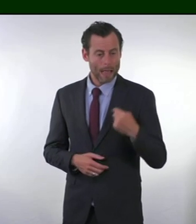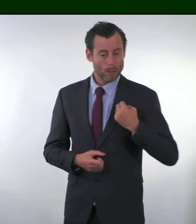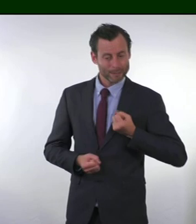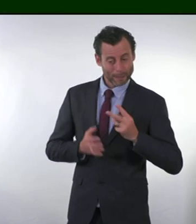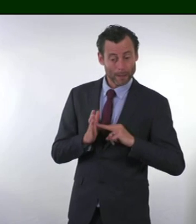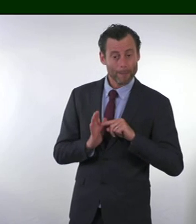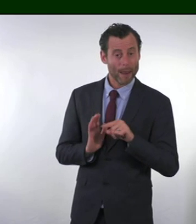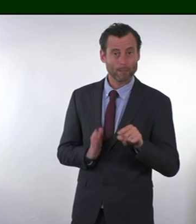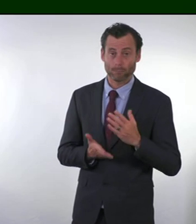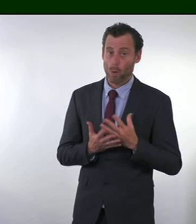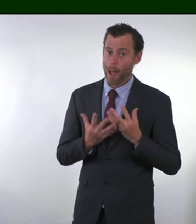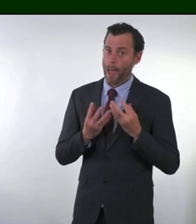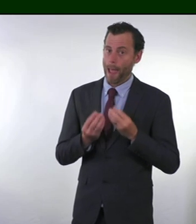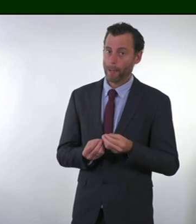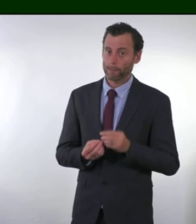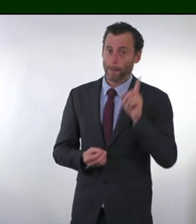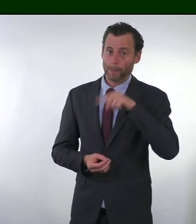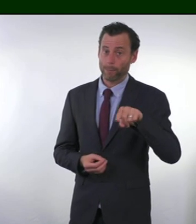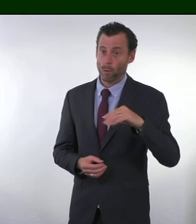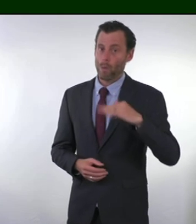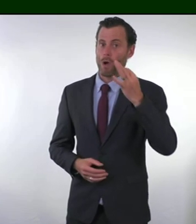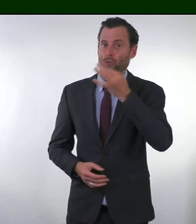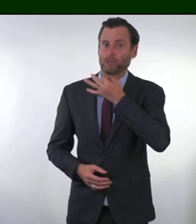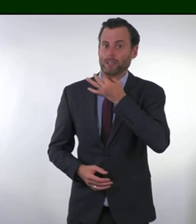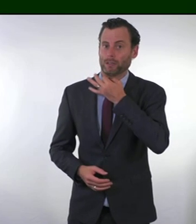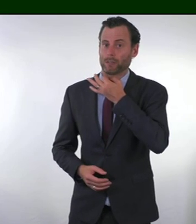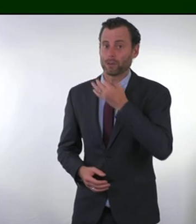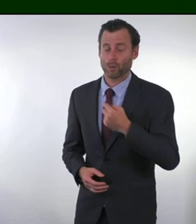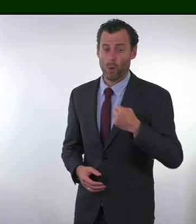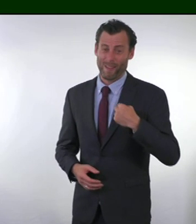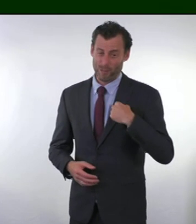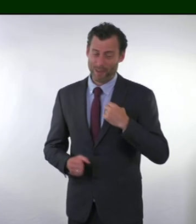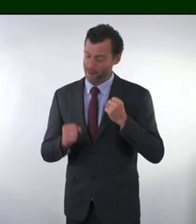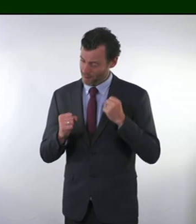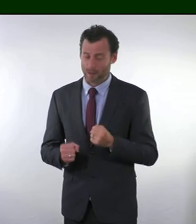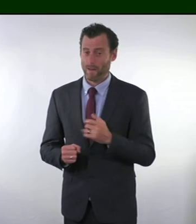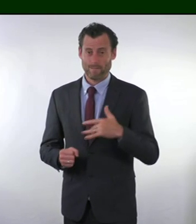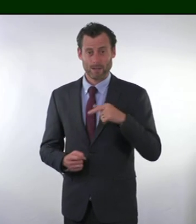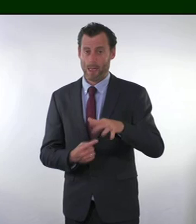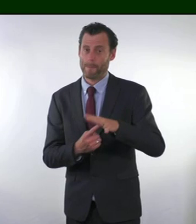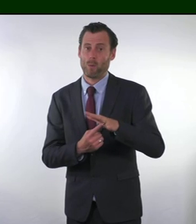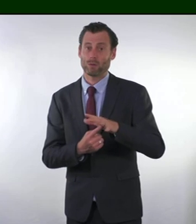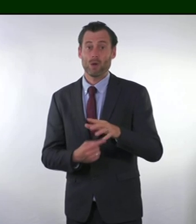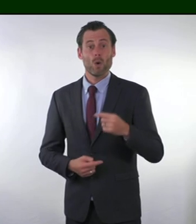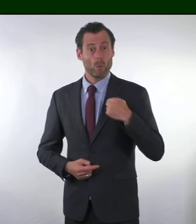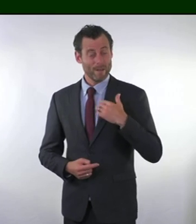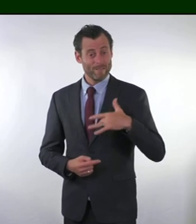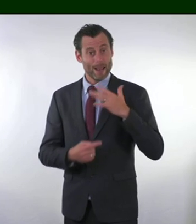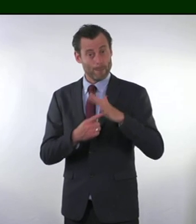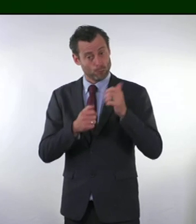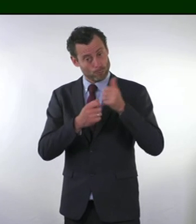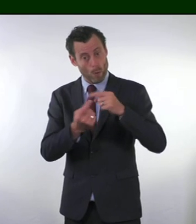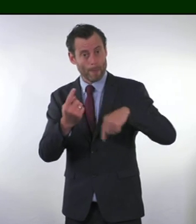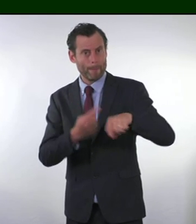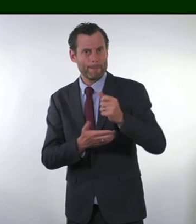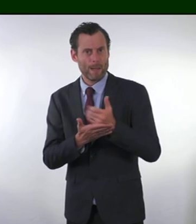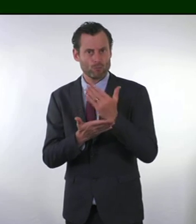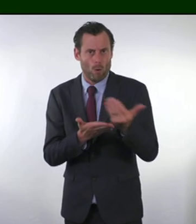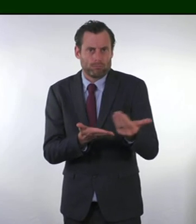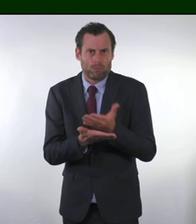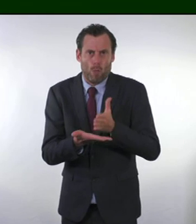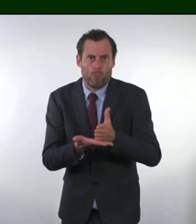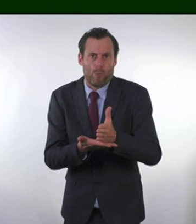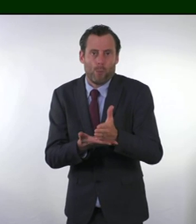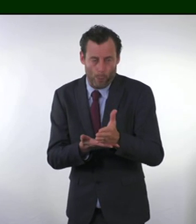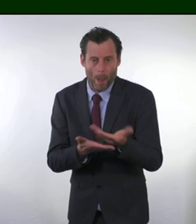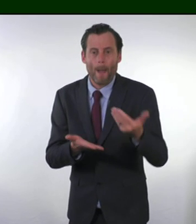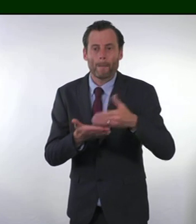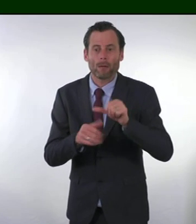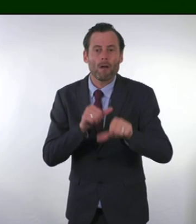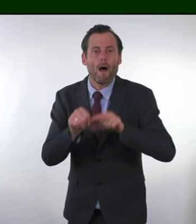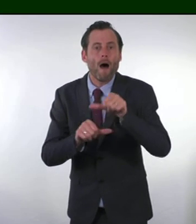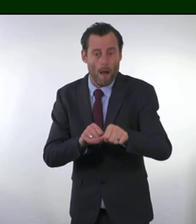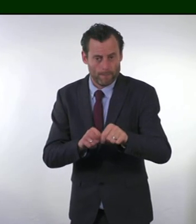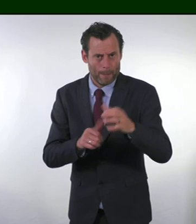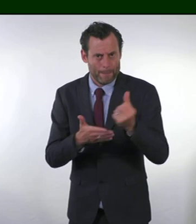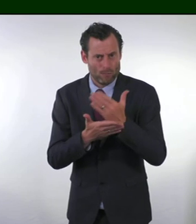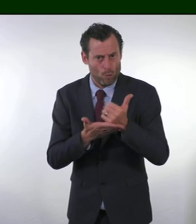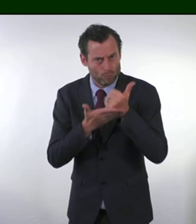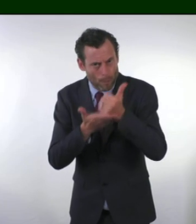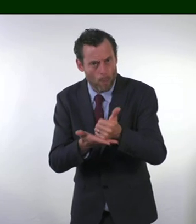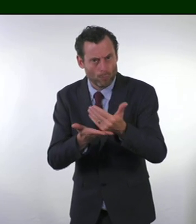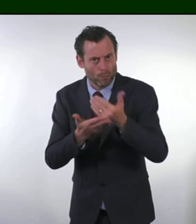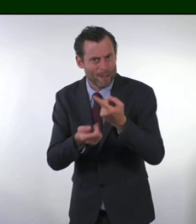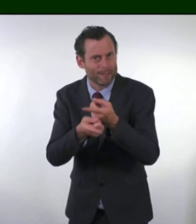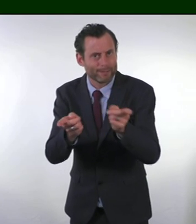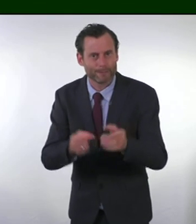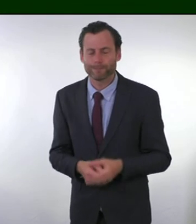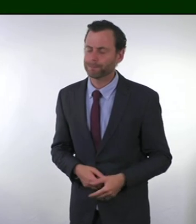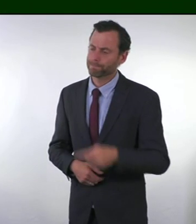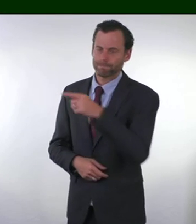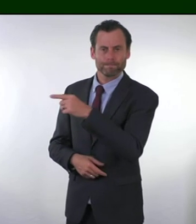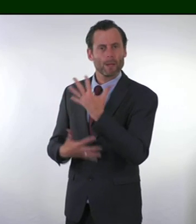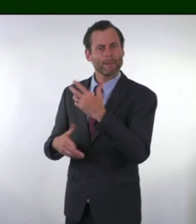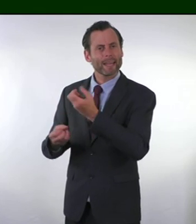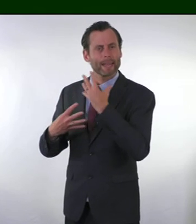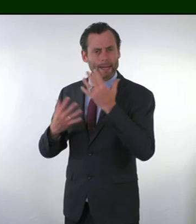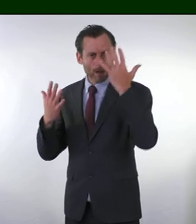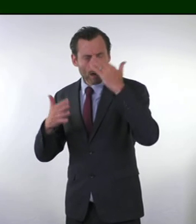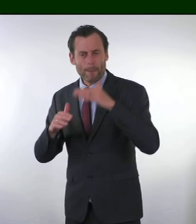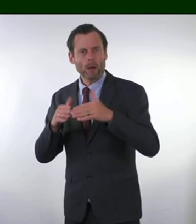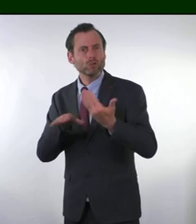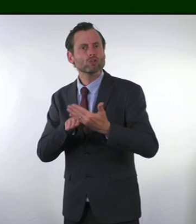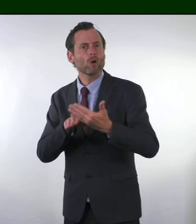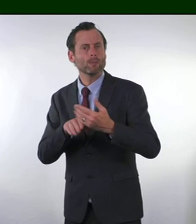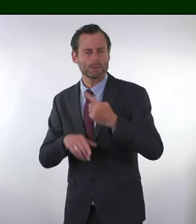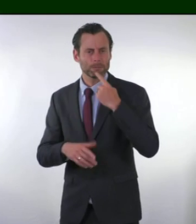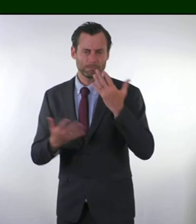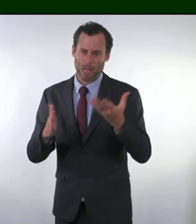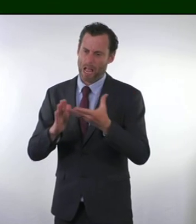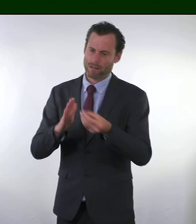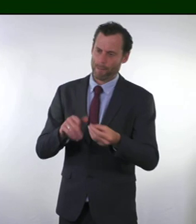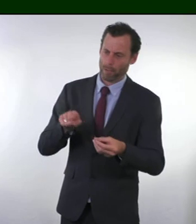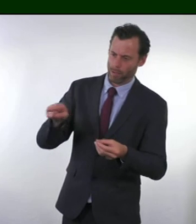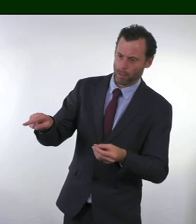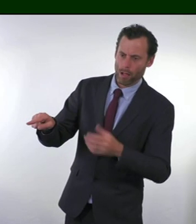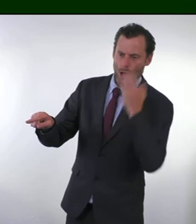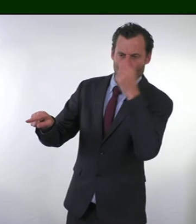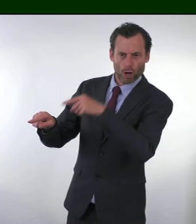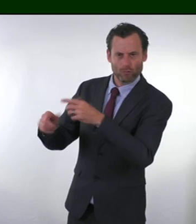Those are the values of this Conservative Government. We will make sure that no one is left behind during this time of national crisis, and we will ensure that those who are most vulnerable get the support and protection that they deserve The honourable Lady also talked about jobs and the difference in different countries’ reactions to the labour market.